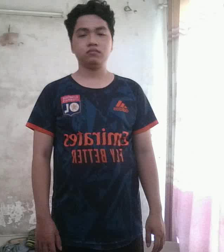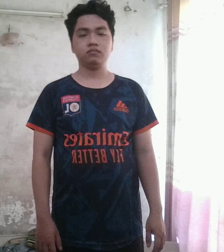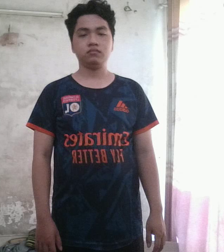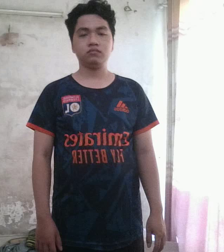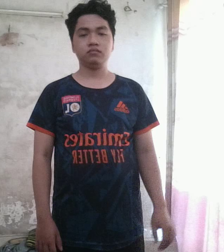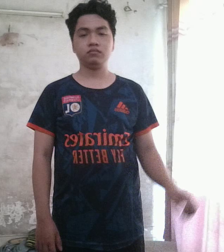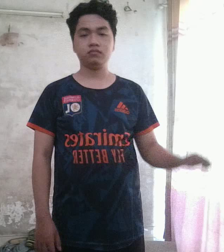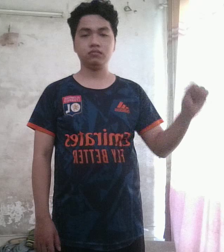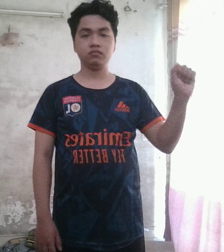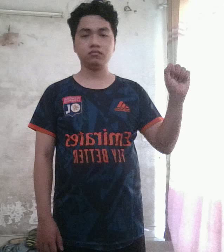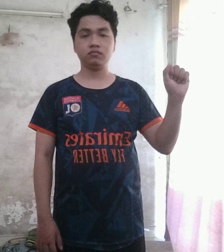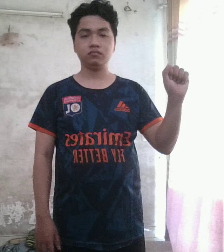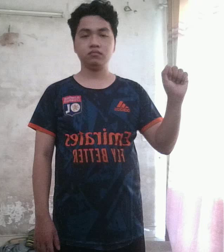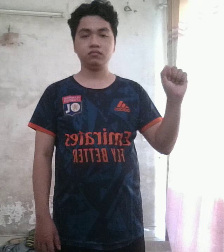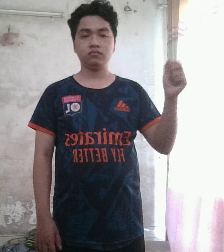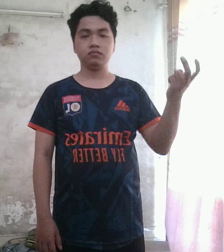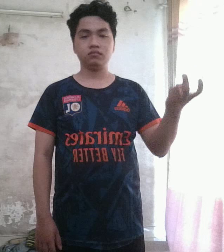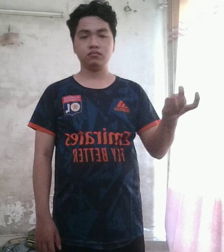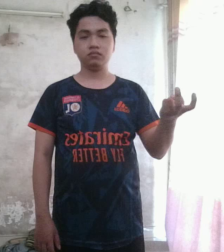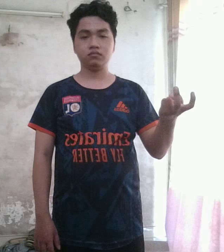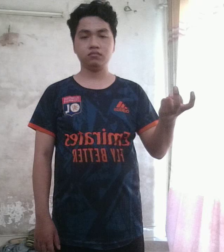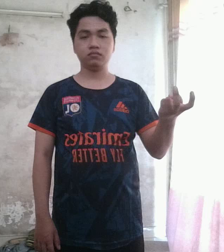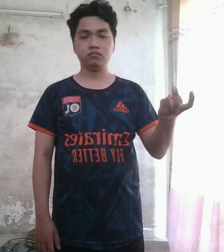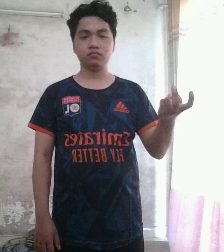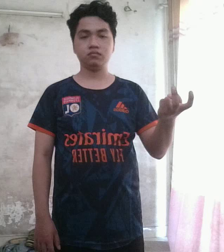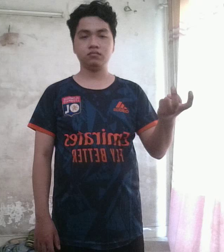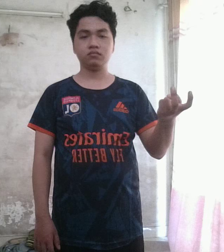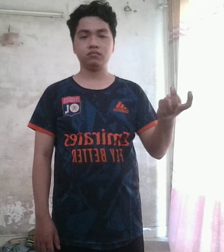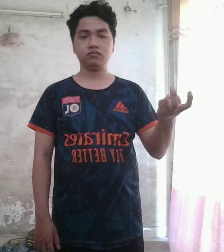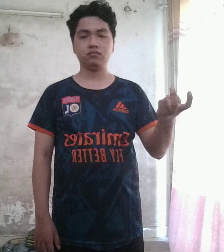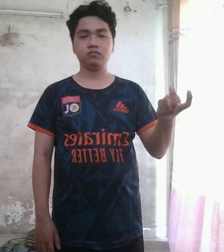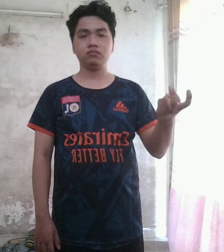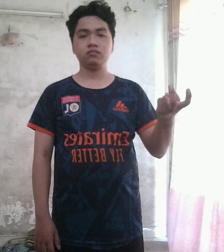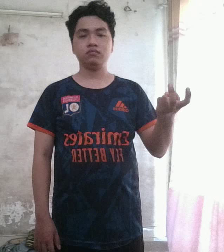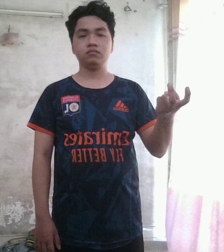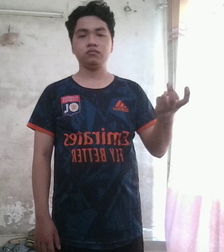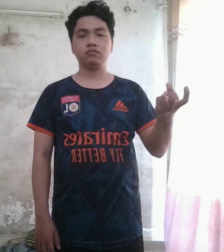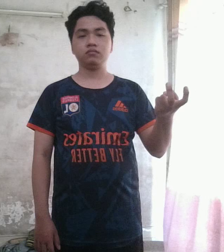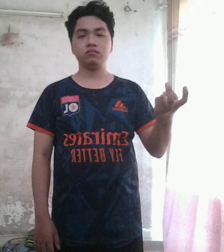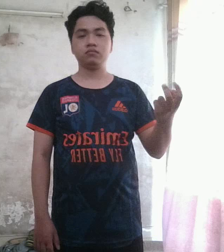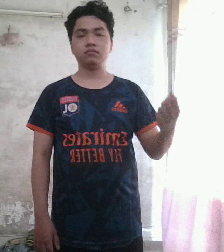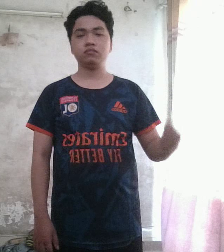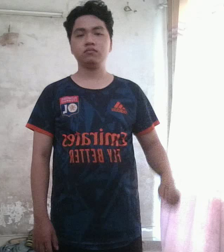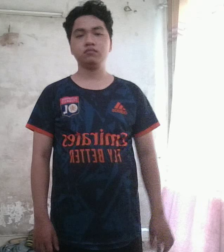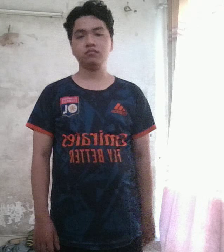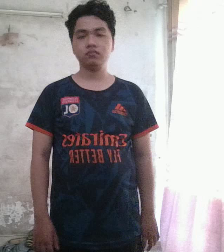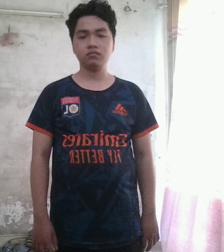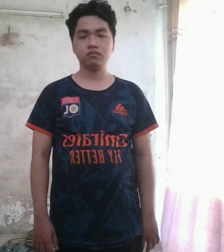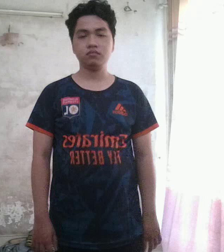ă